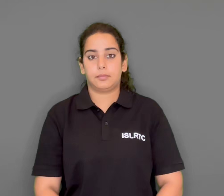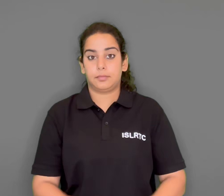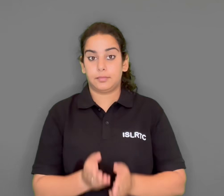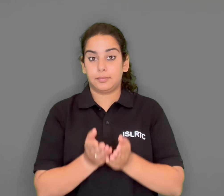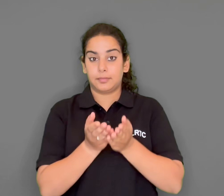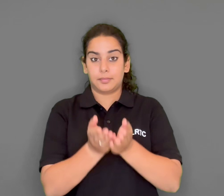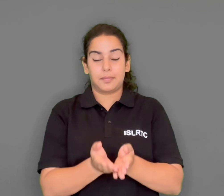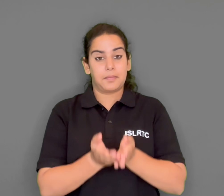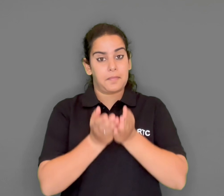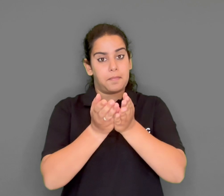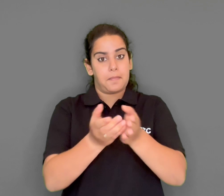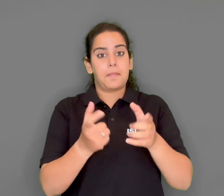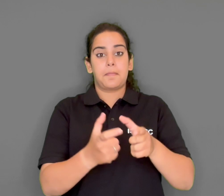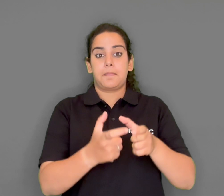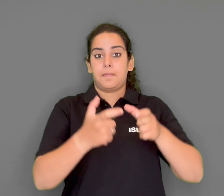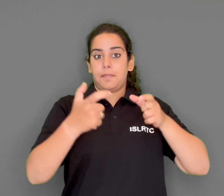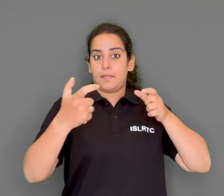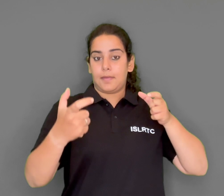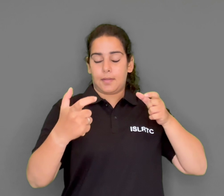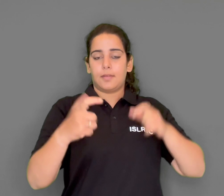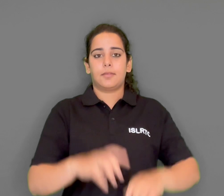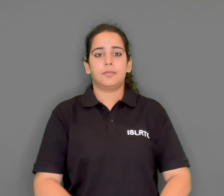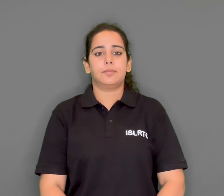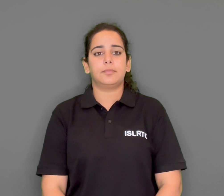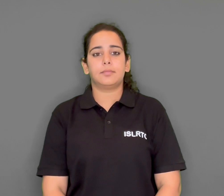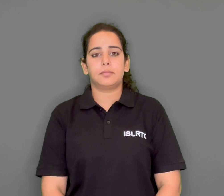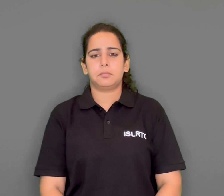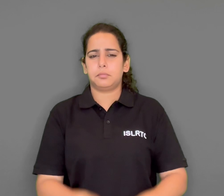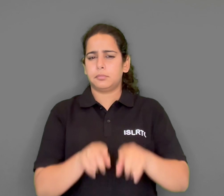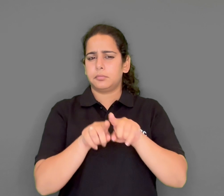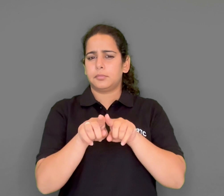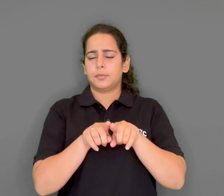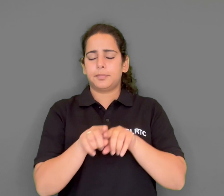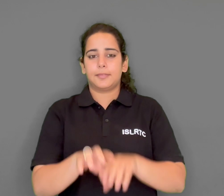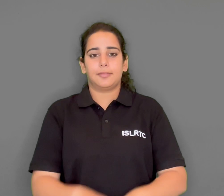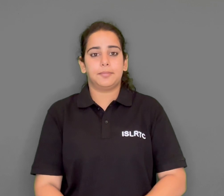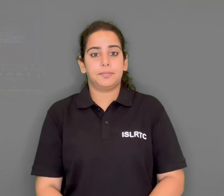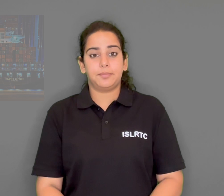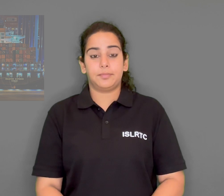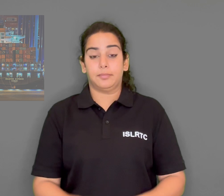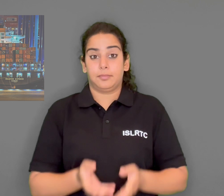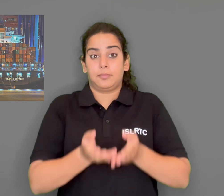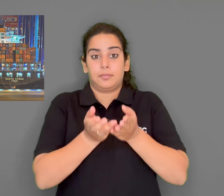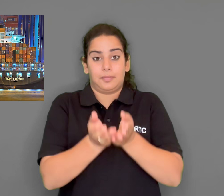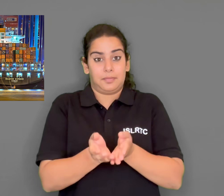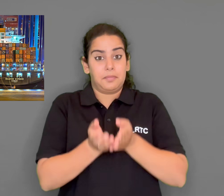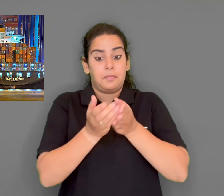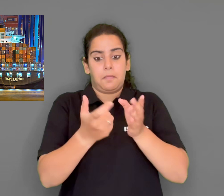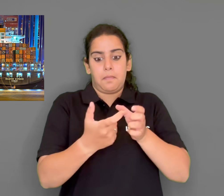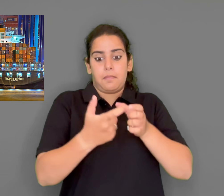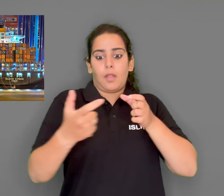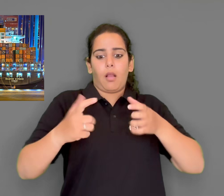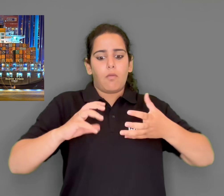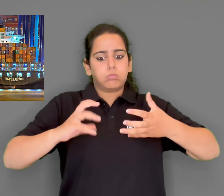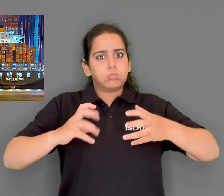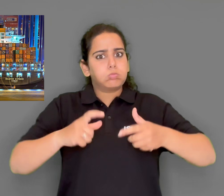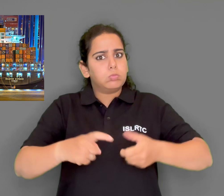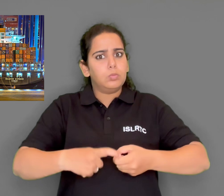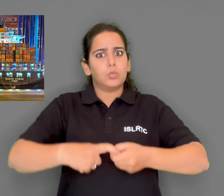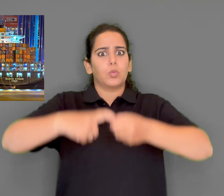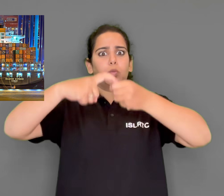Cargo ship The goods or merchandise conveyed in a ship